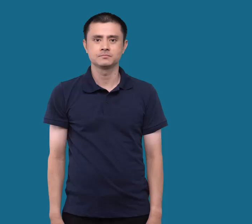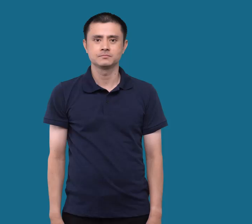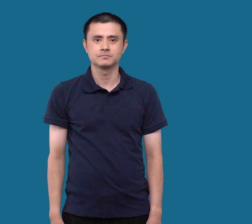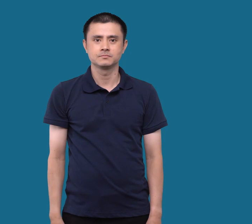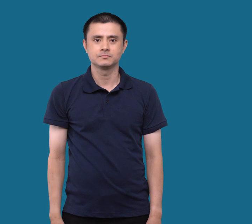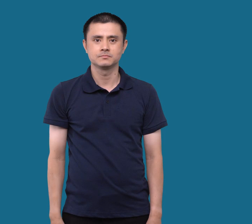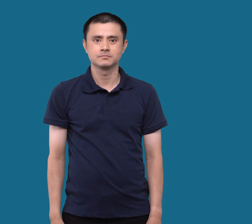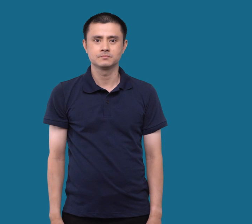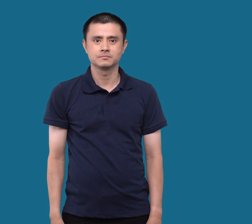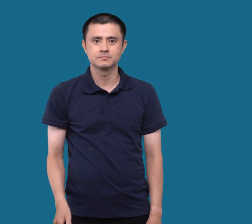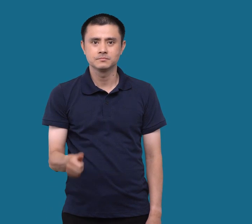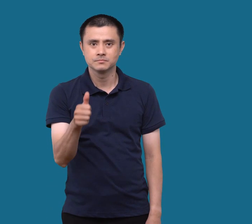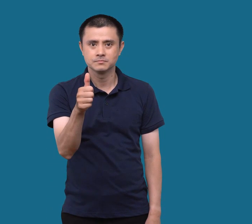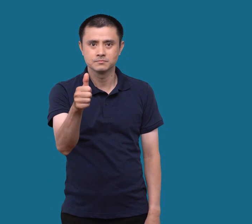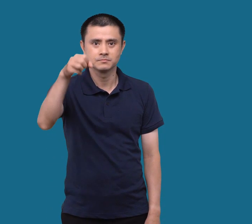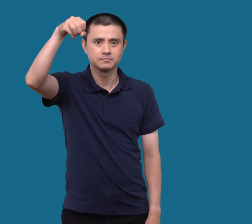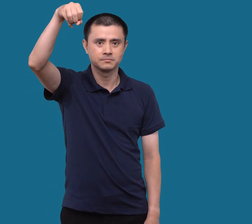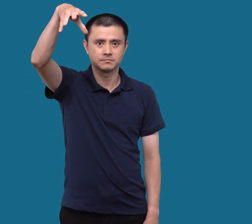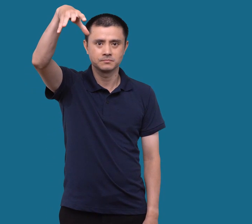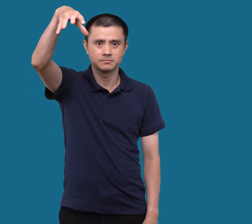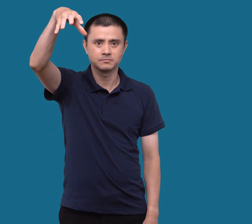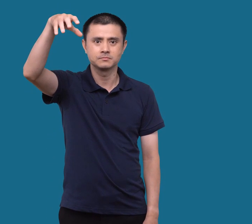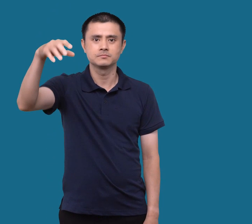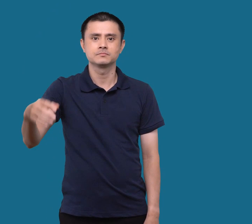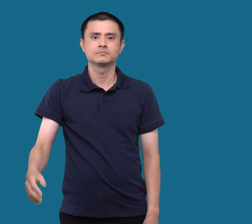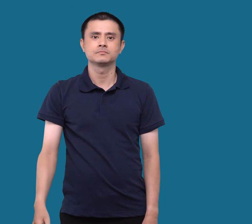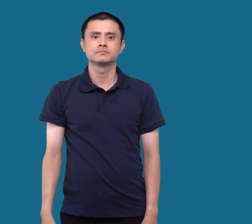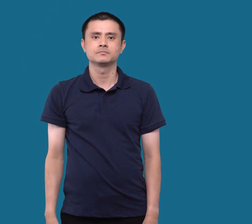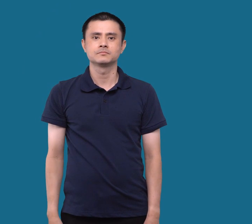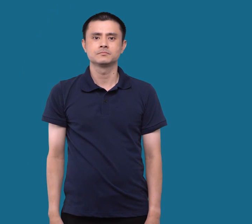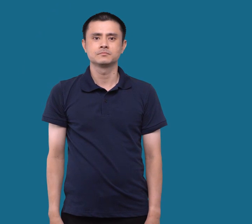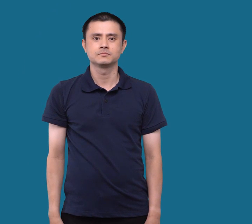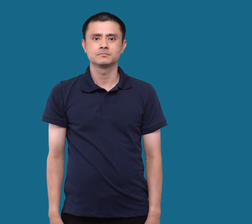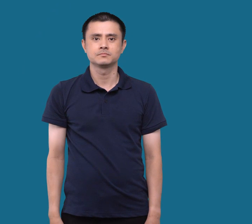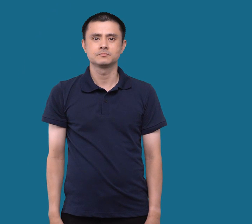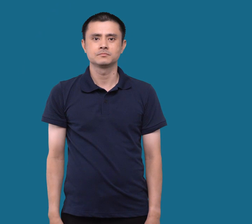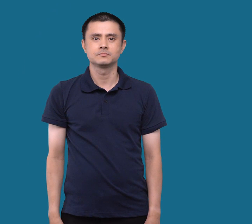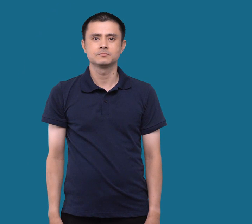bật đèn